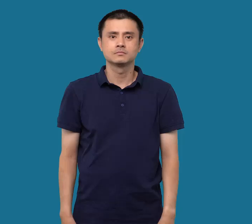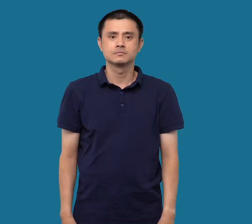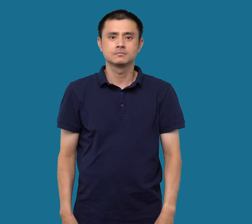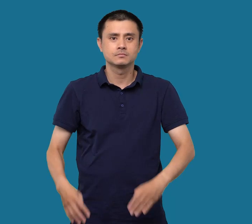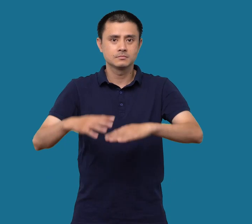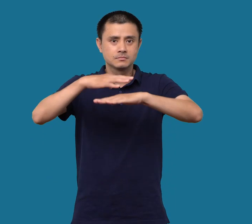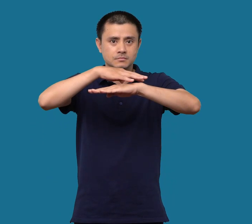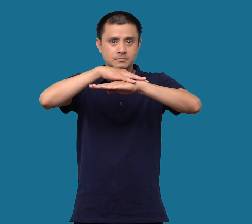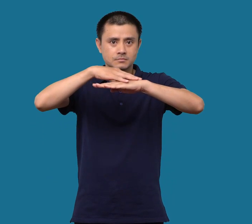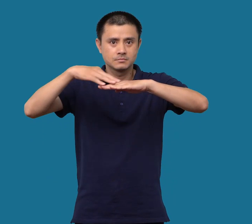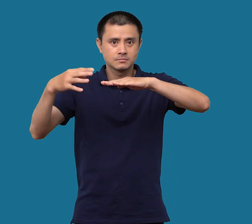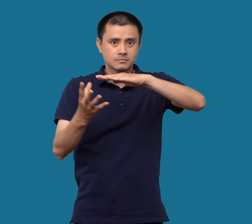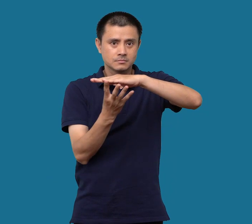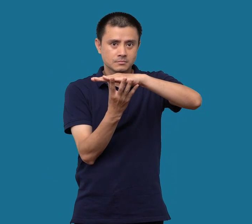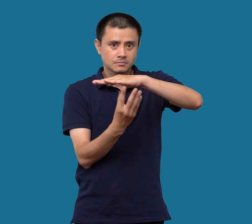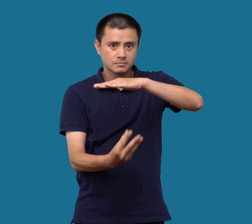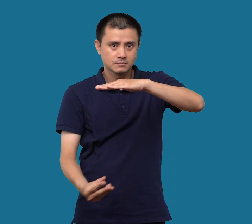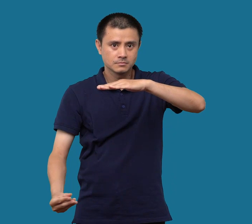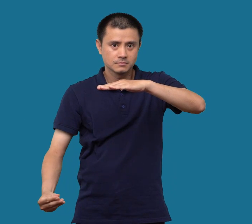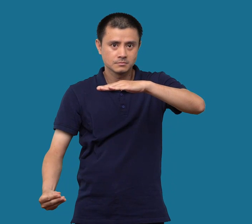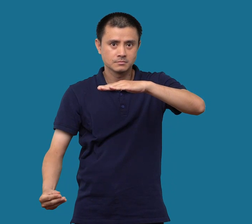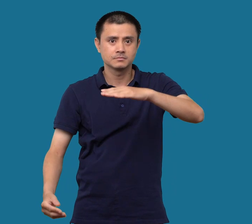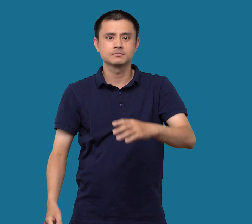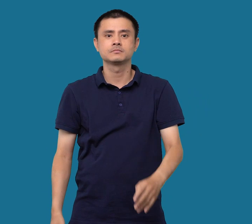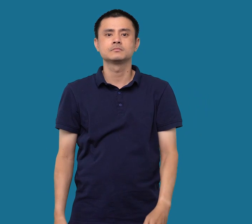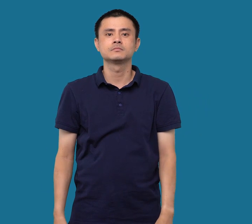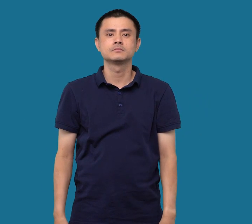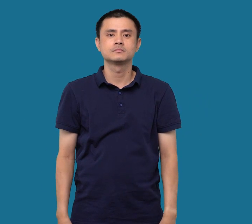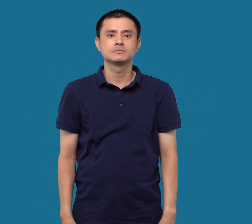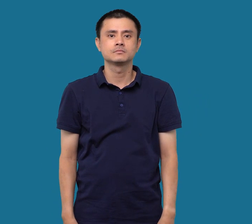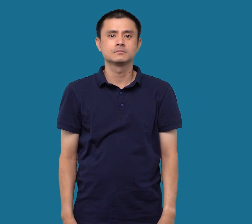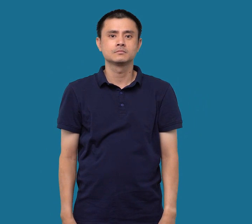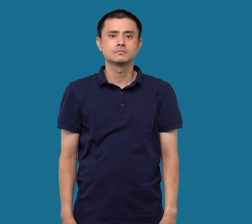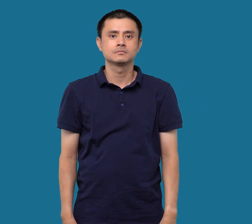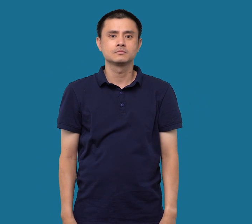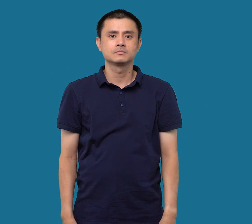giàn mướp